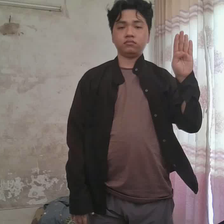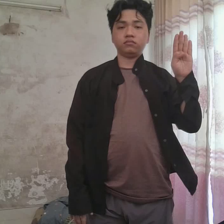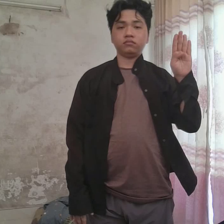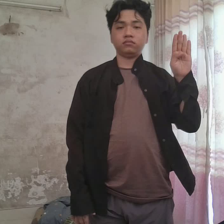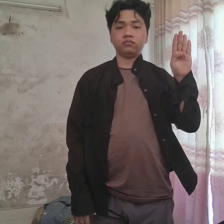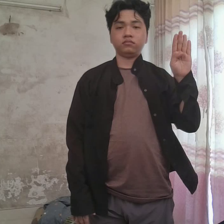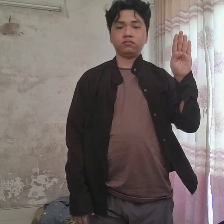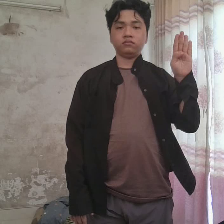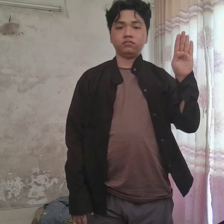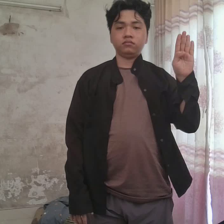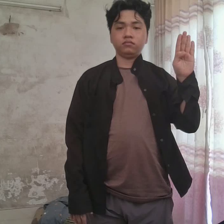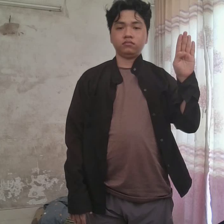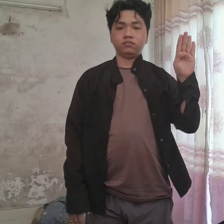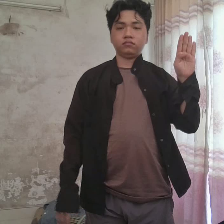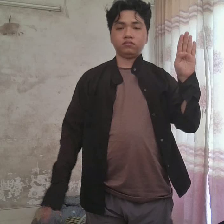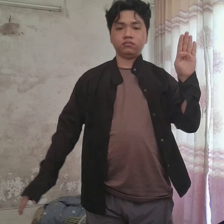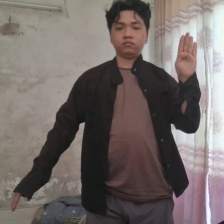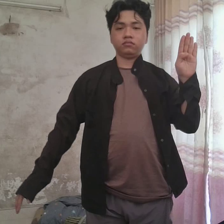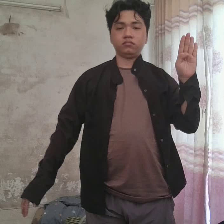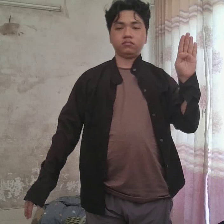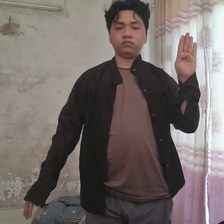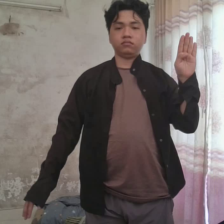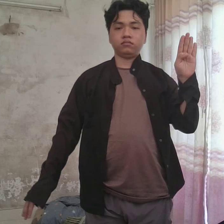b